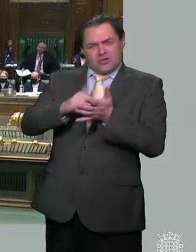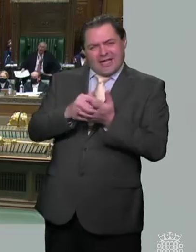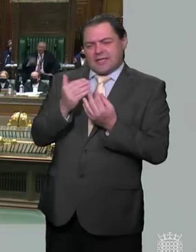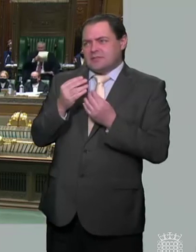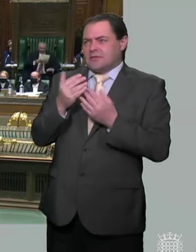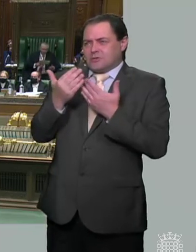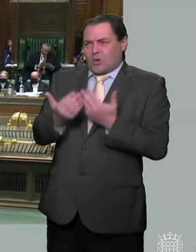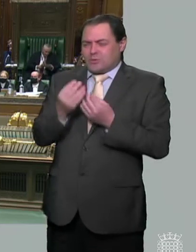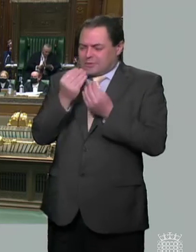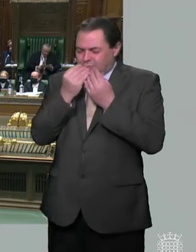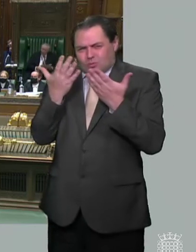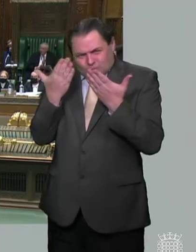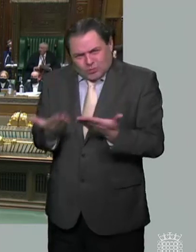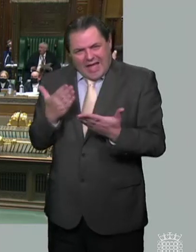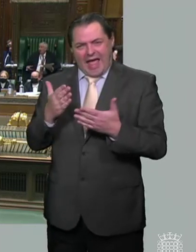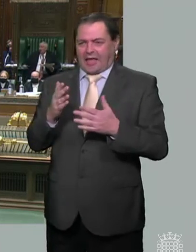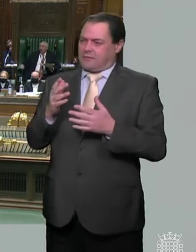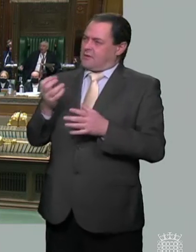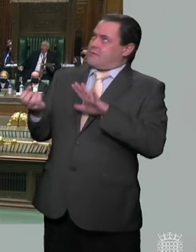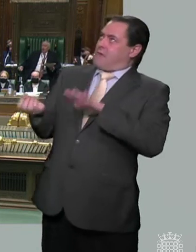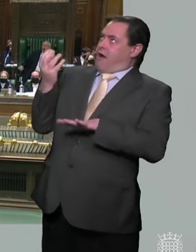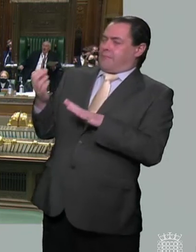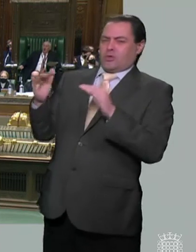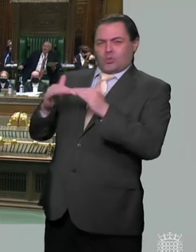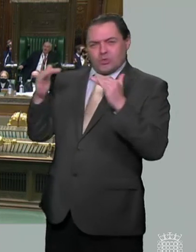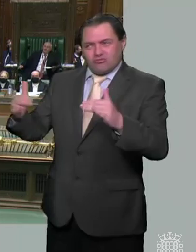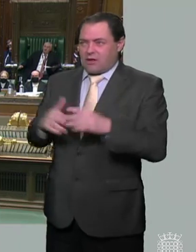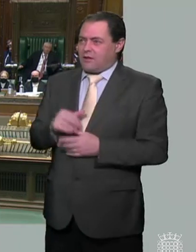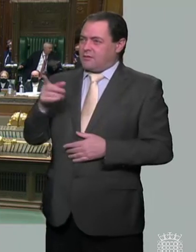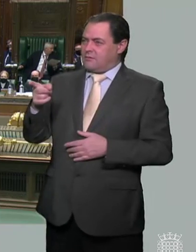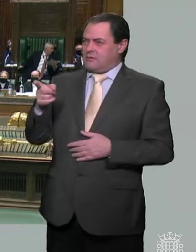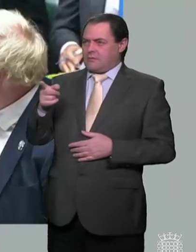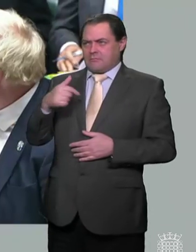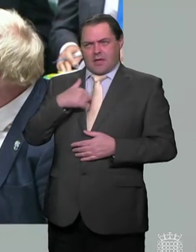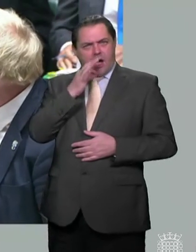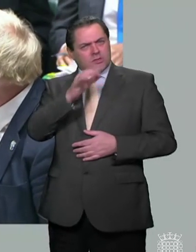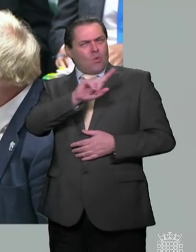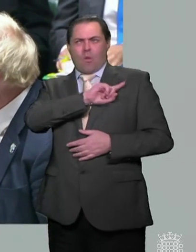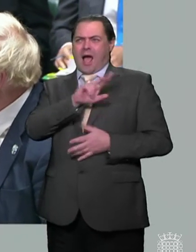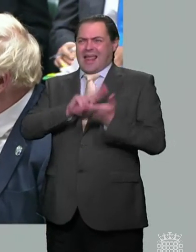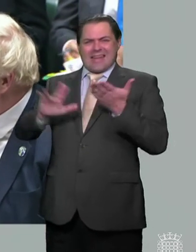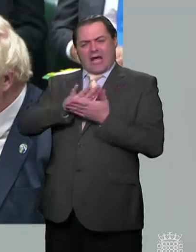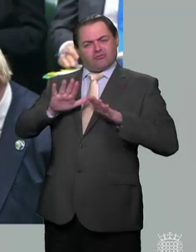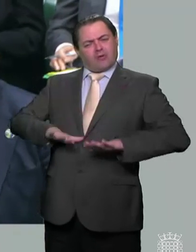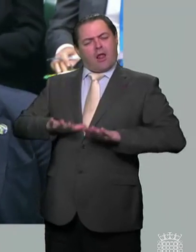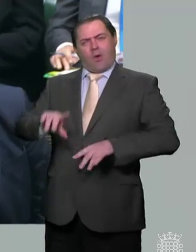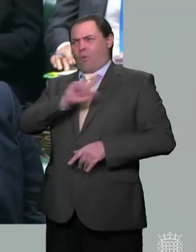My only question is, why is it only National Cheese Toastie Day?